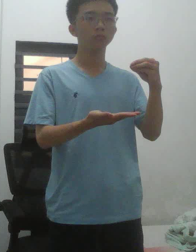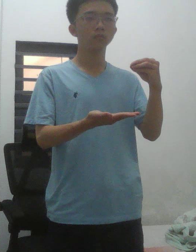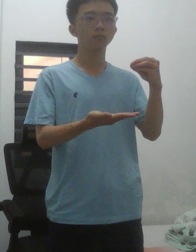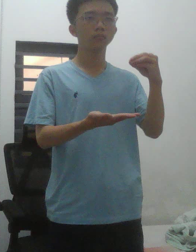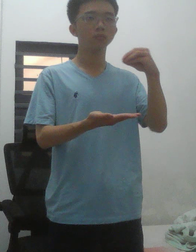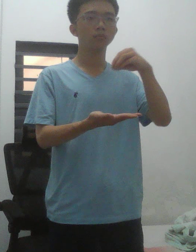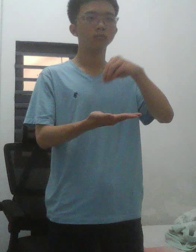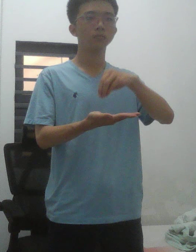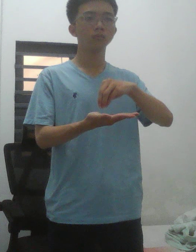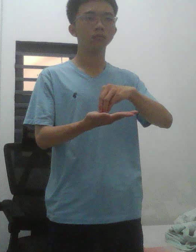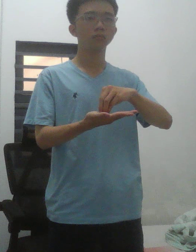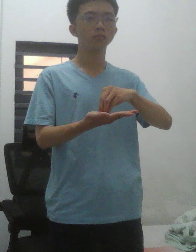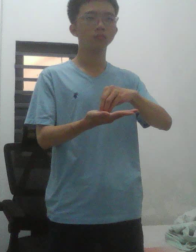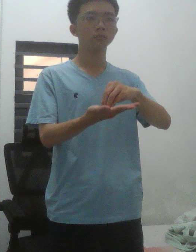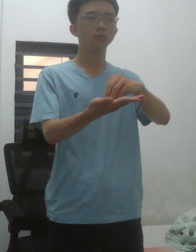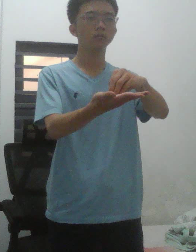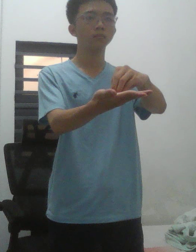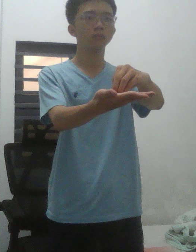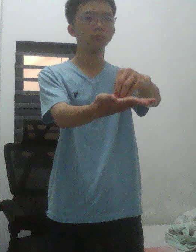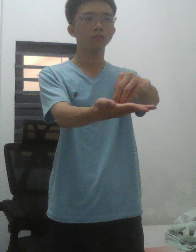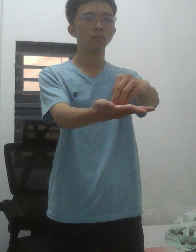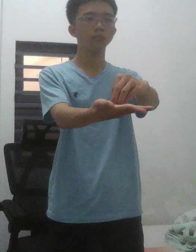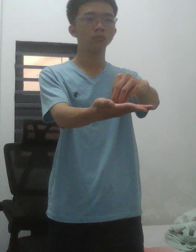san pham